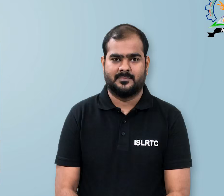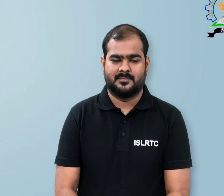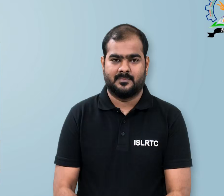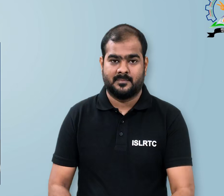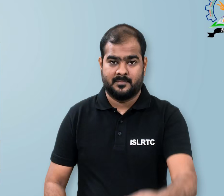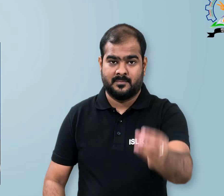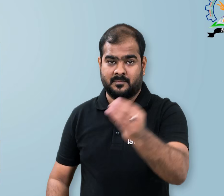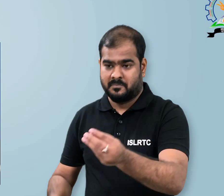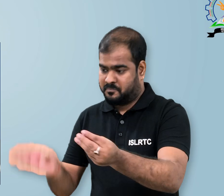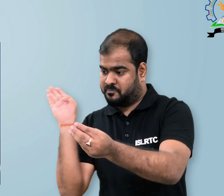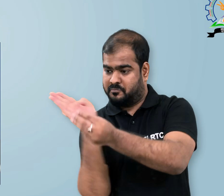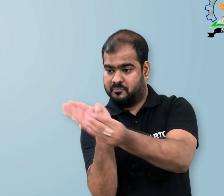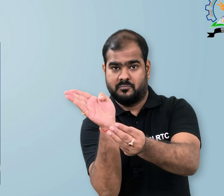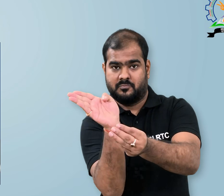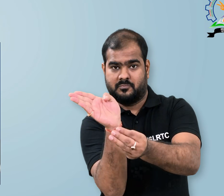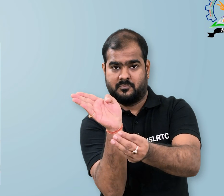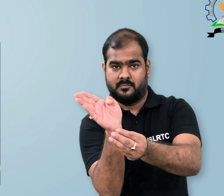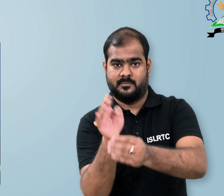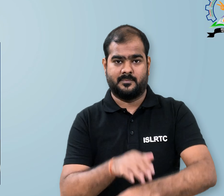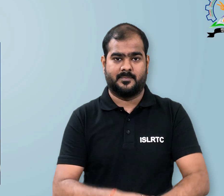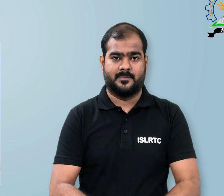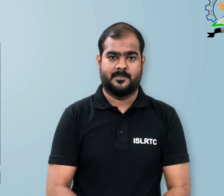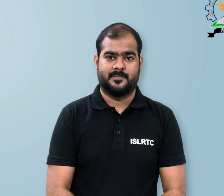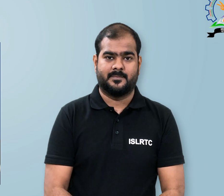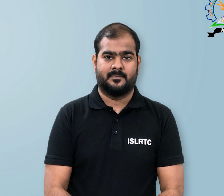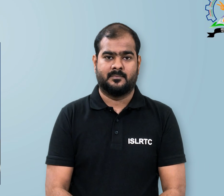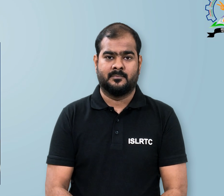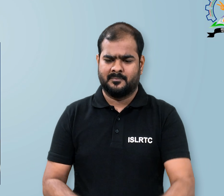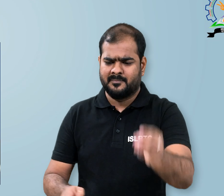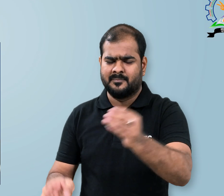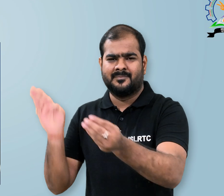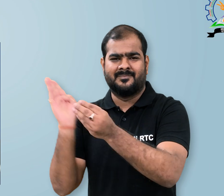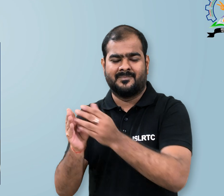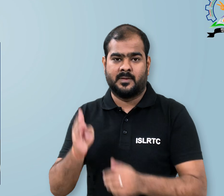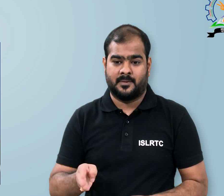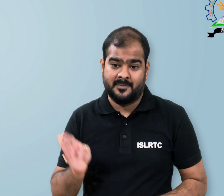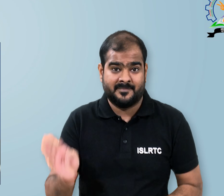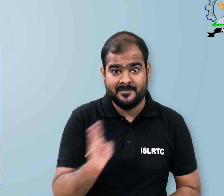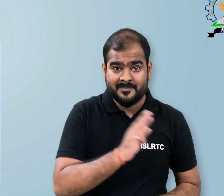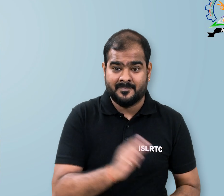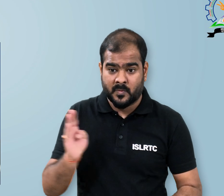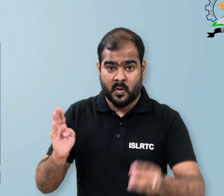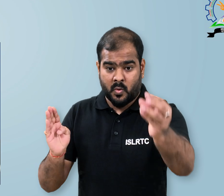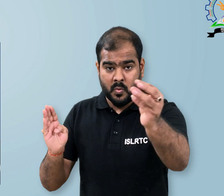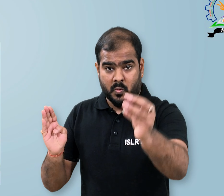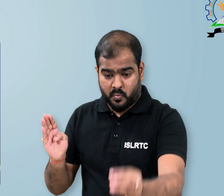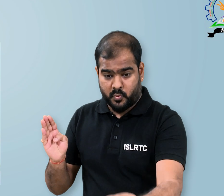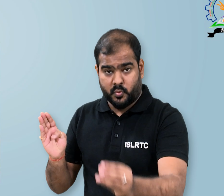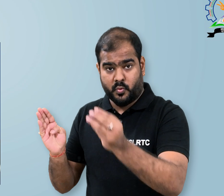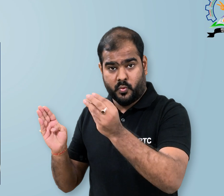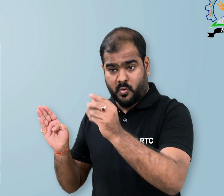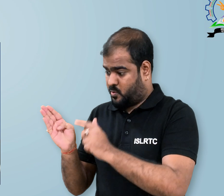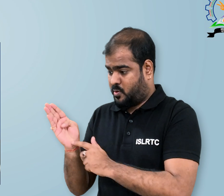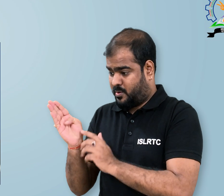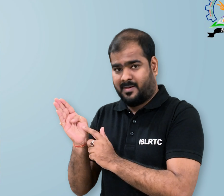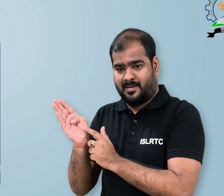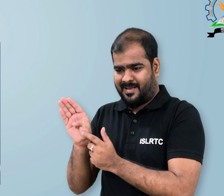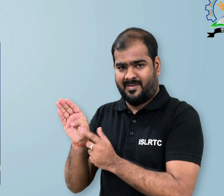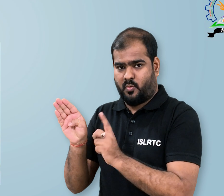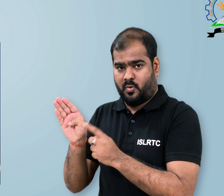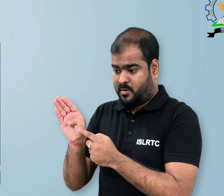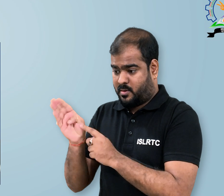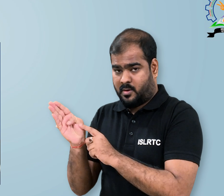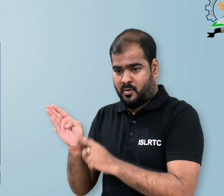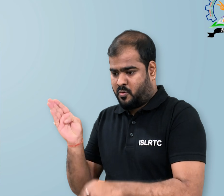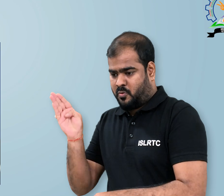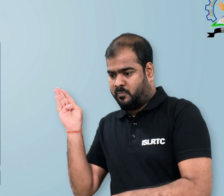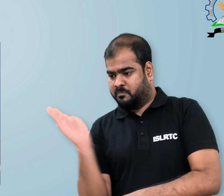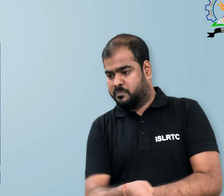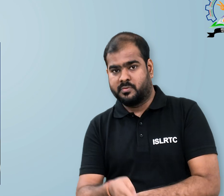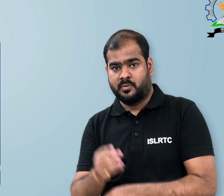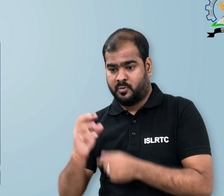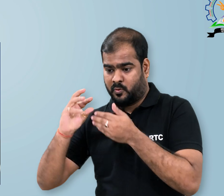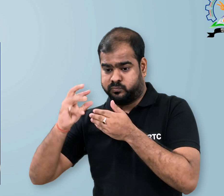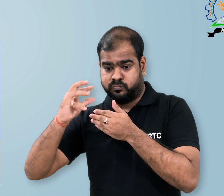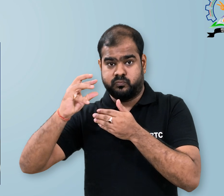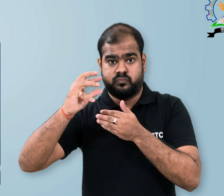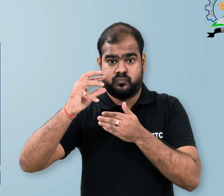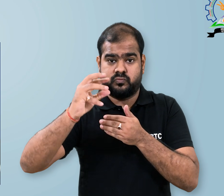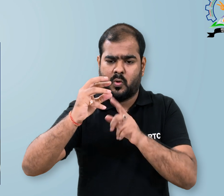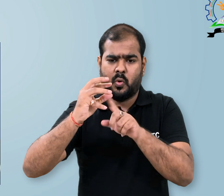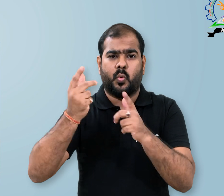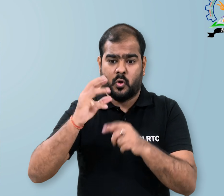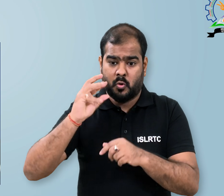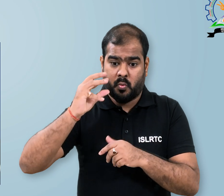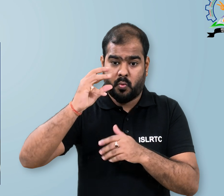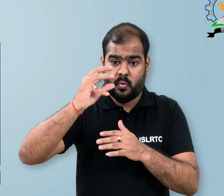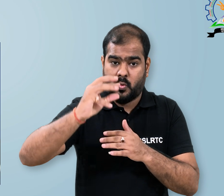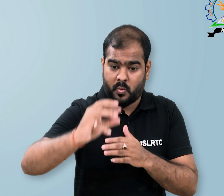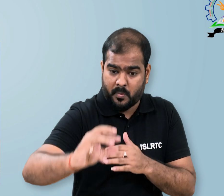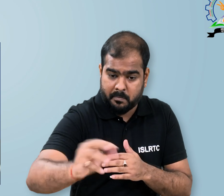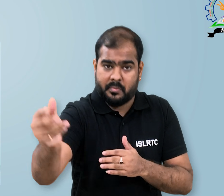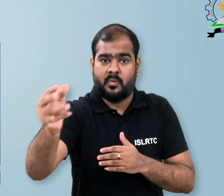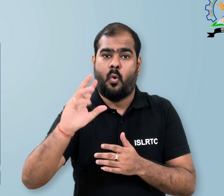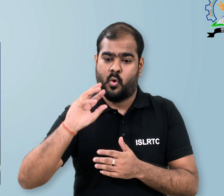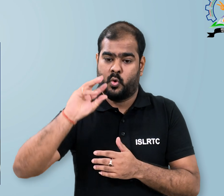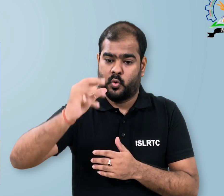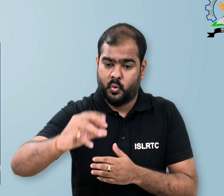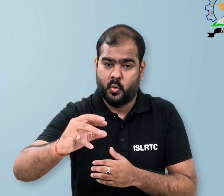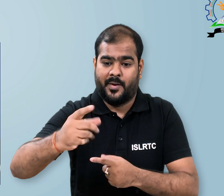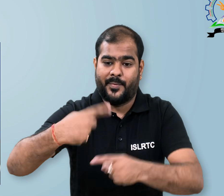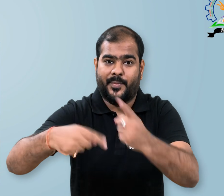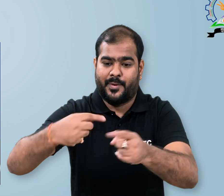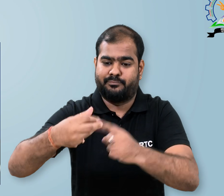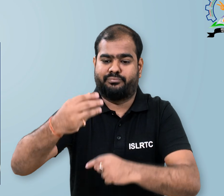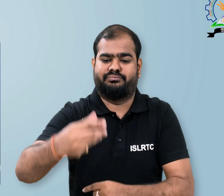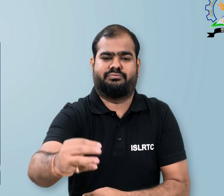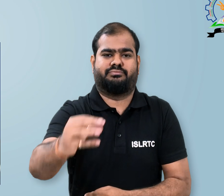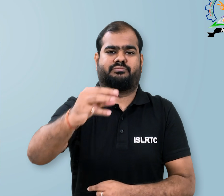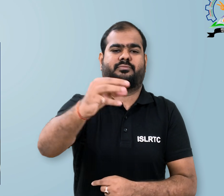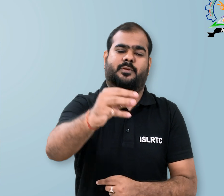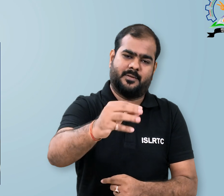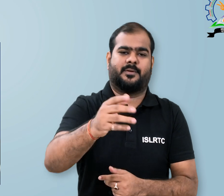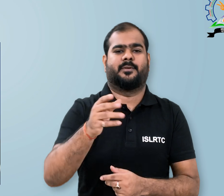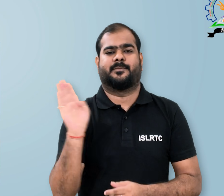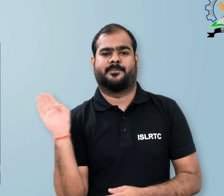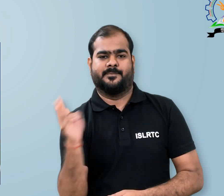Chop Chop: A defensive stroke with backspin, causing the ball to stay low and slow after bouncing.